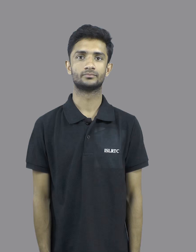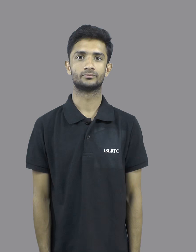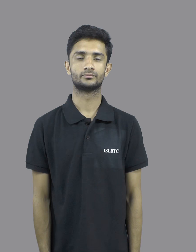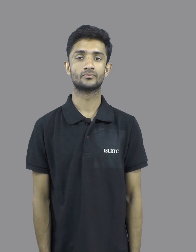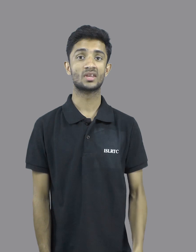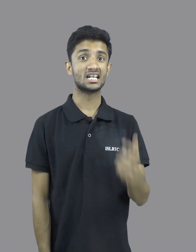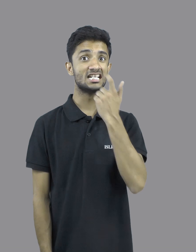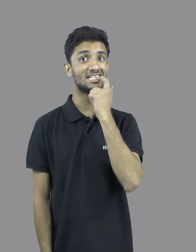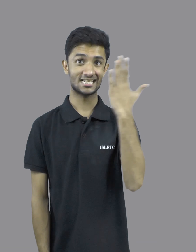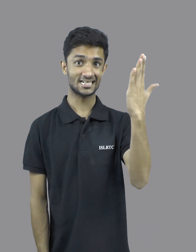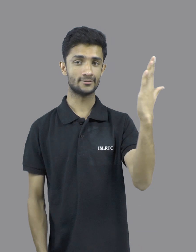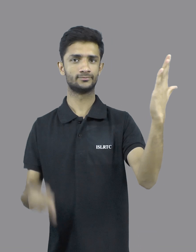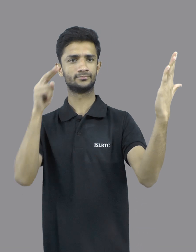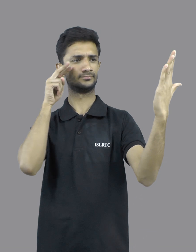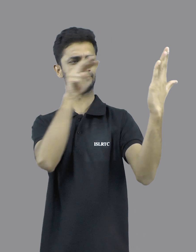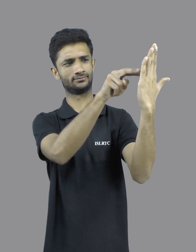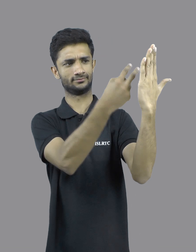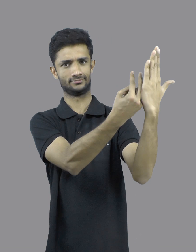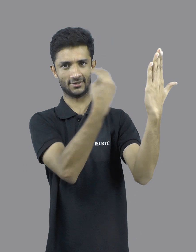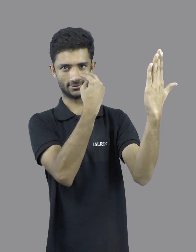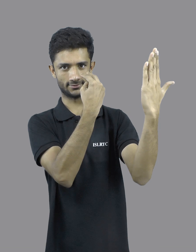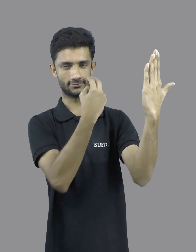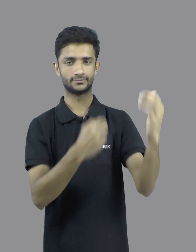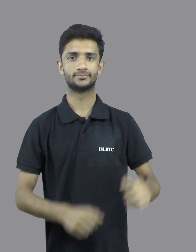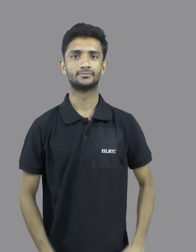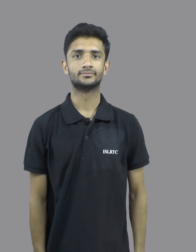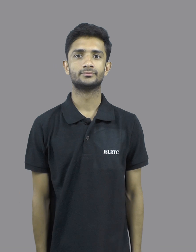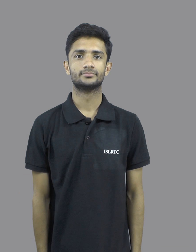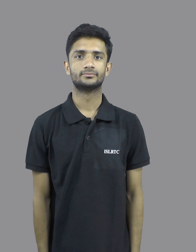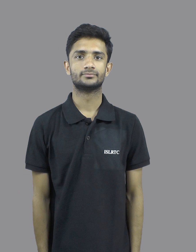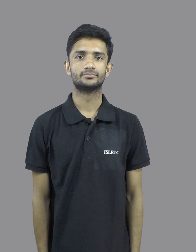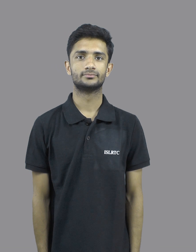Reflect Reflection (Mirror)